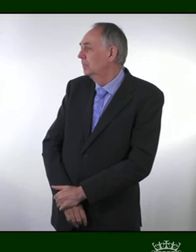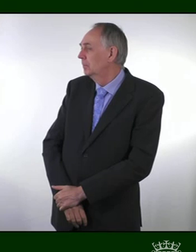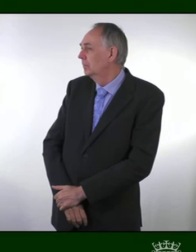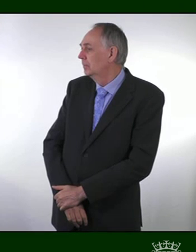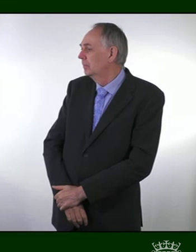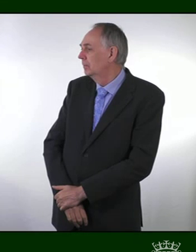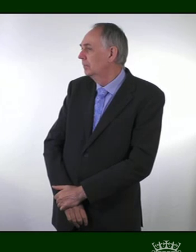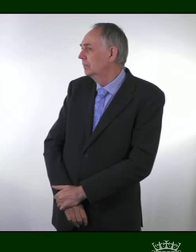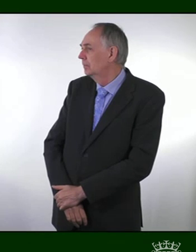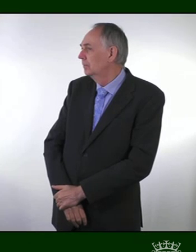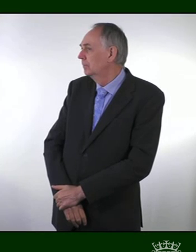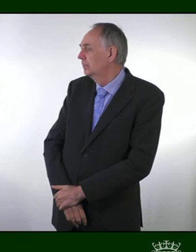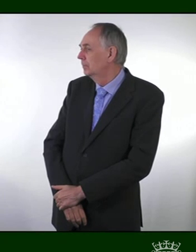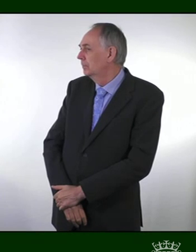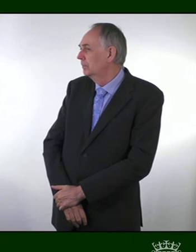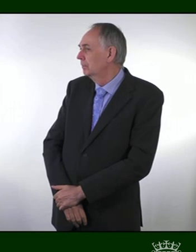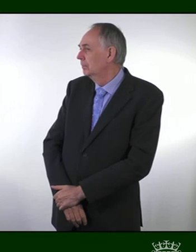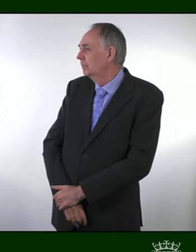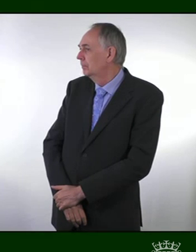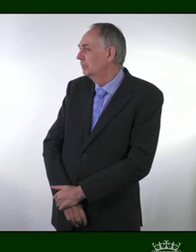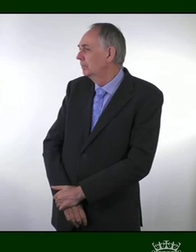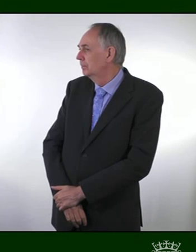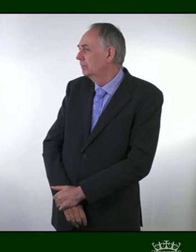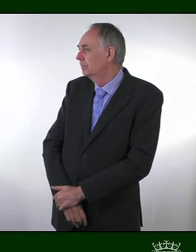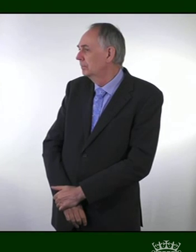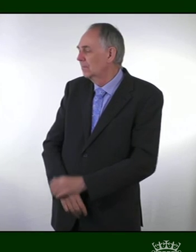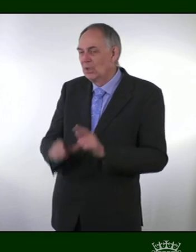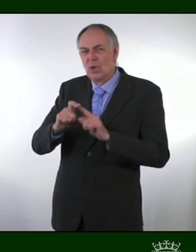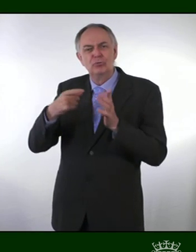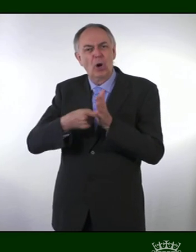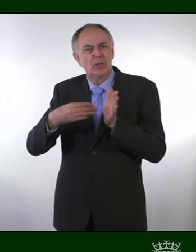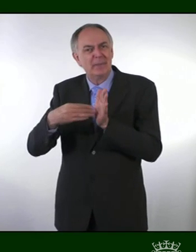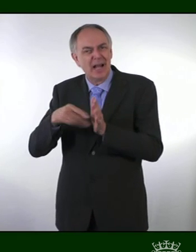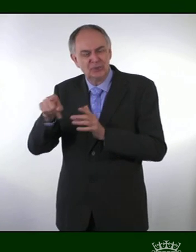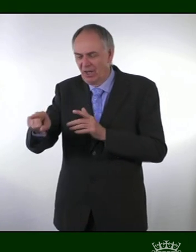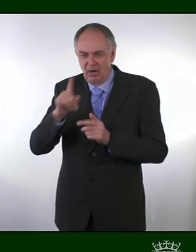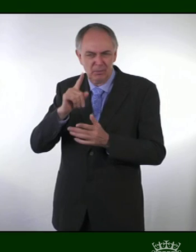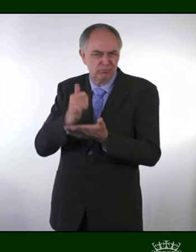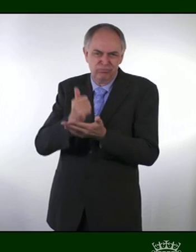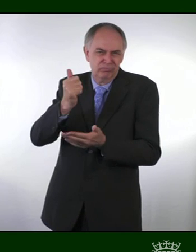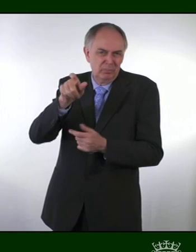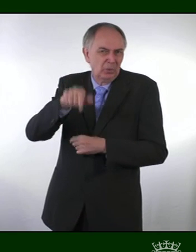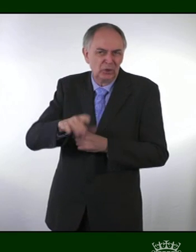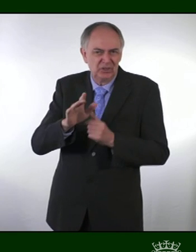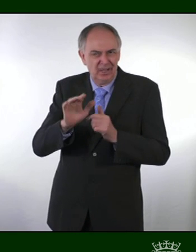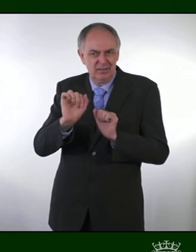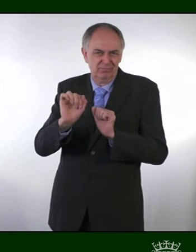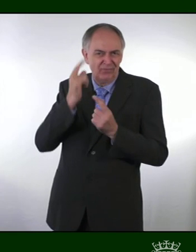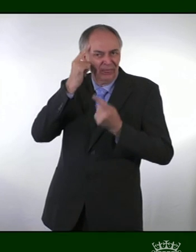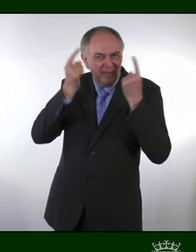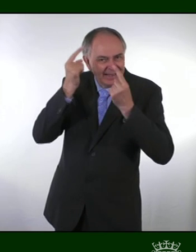I am a huge admirer of Dr Munira Mirza, who is a brilliant thinker about these issues.